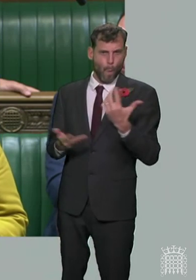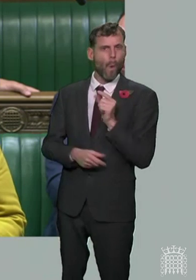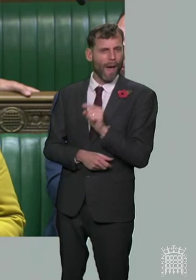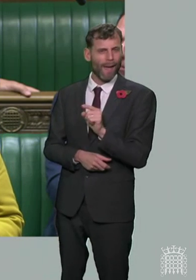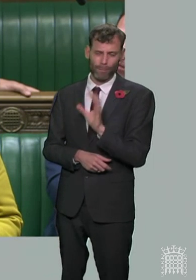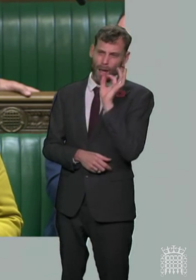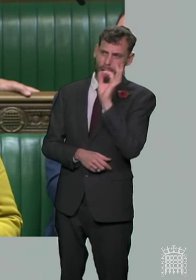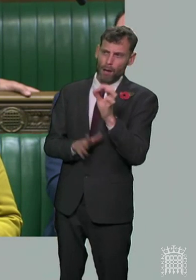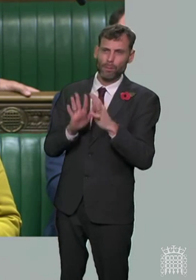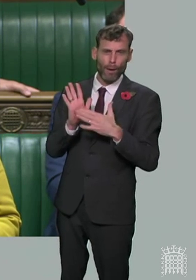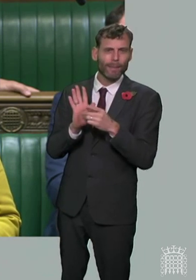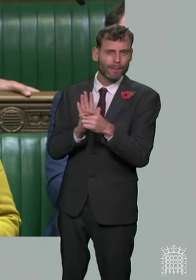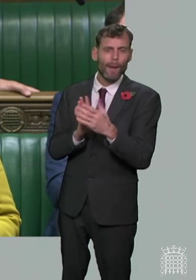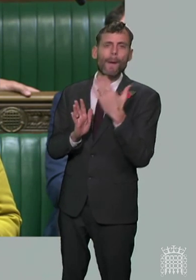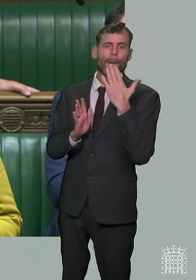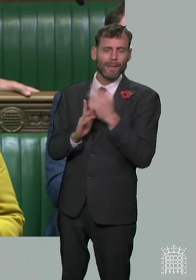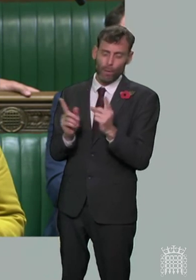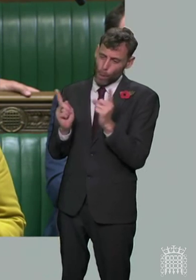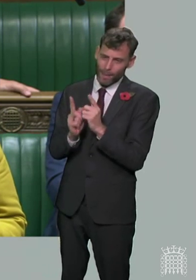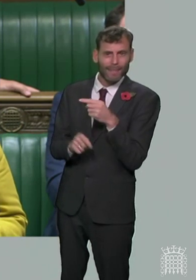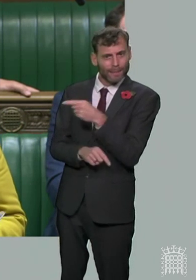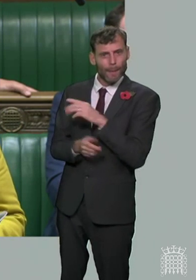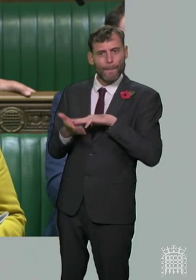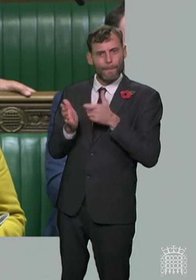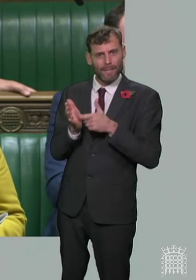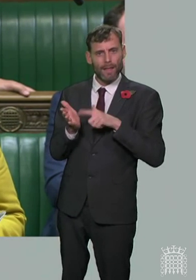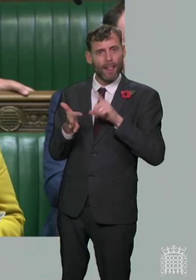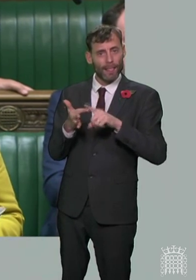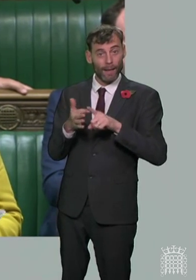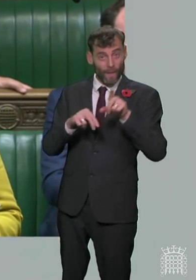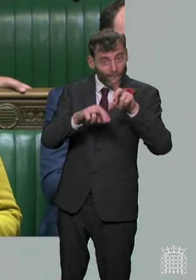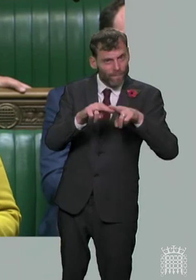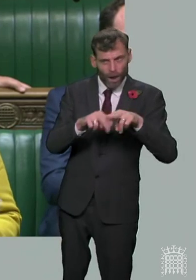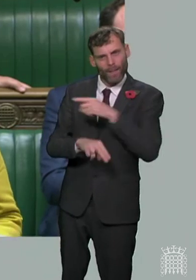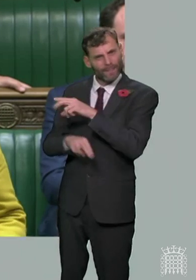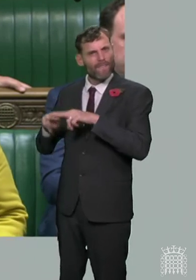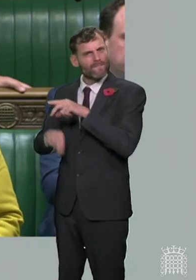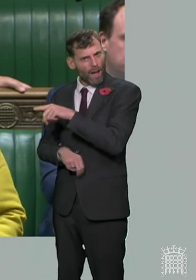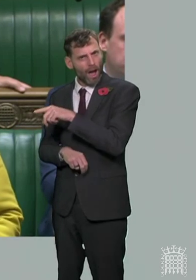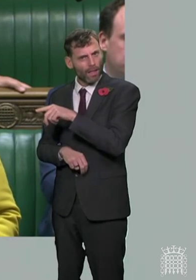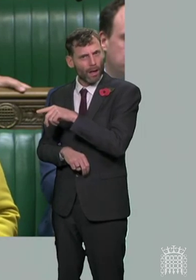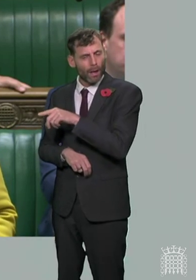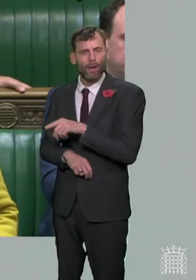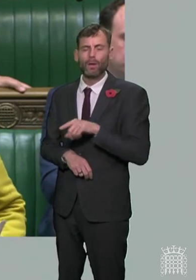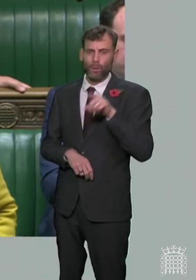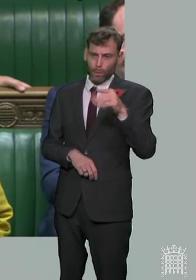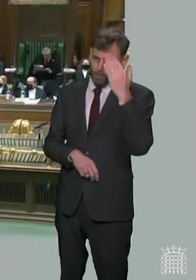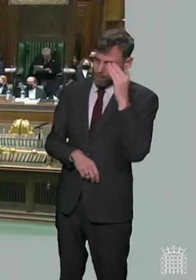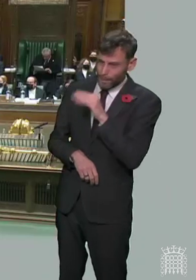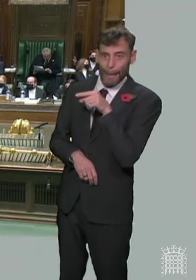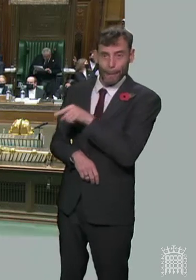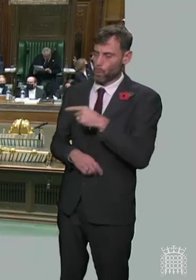Will the Prime Minister please agree to meet Mr Lee, father to father, and reassure him that Katrice has not been forgotten?